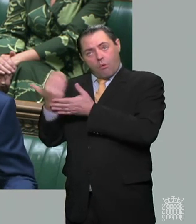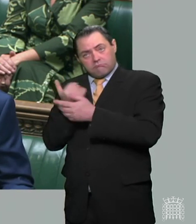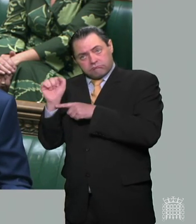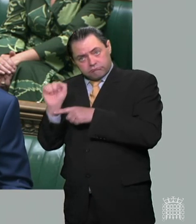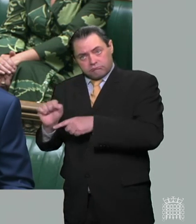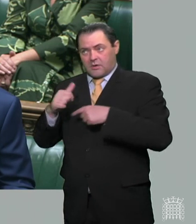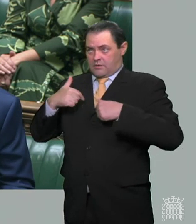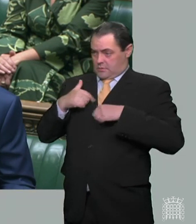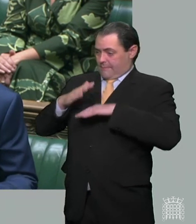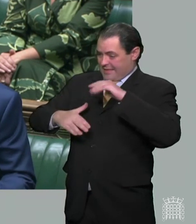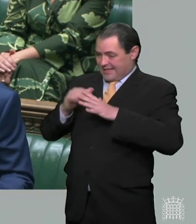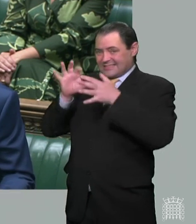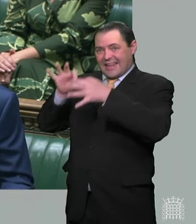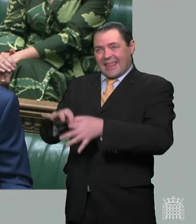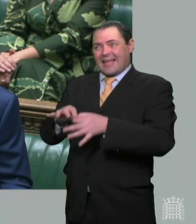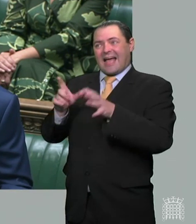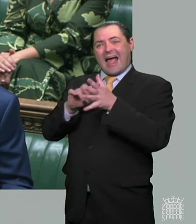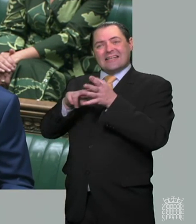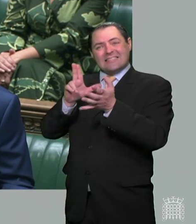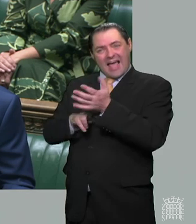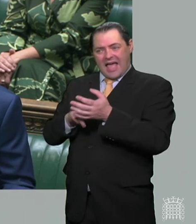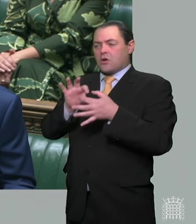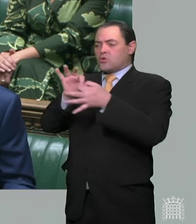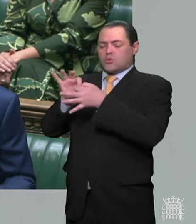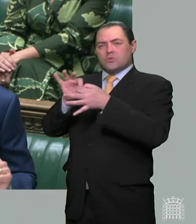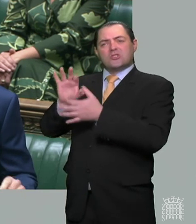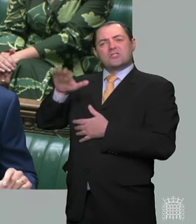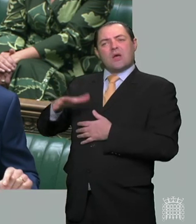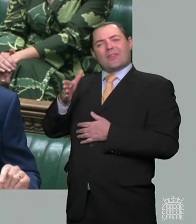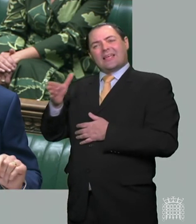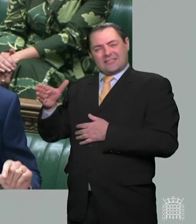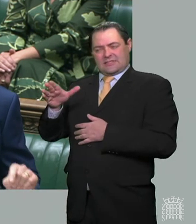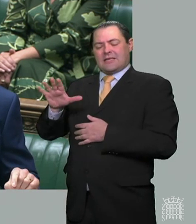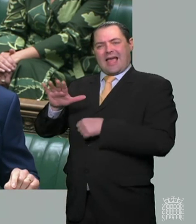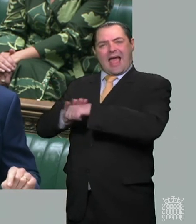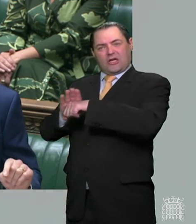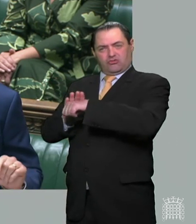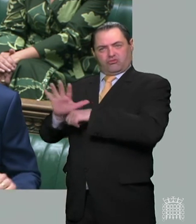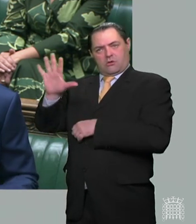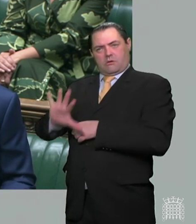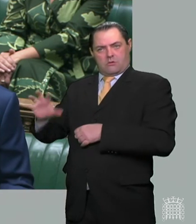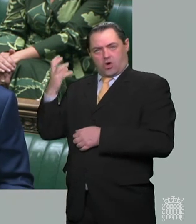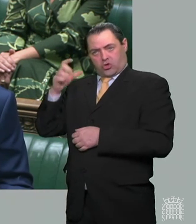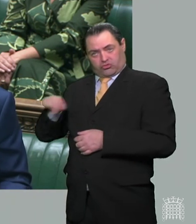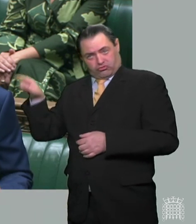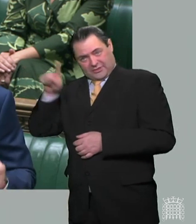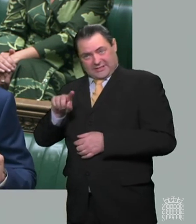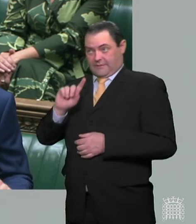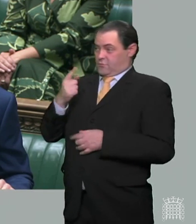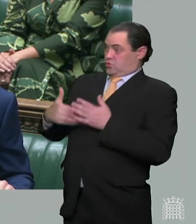It builds on our membership, as a dialogue partner, of the Association of Southeast Asian Nations—the first new member in more than 20 years.